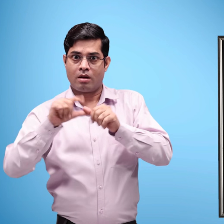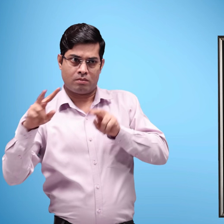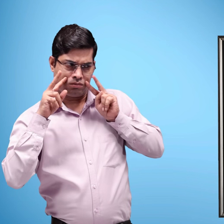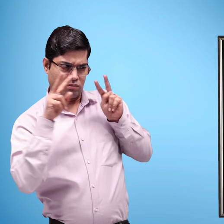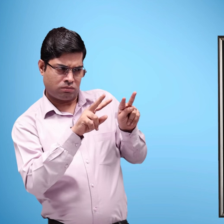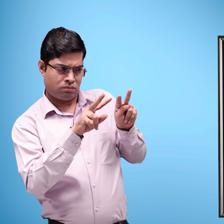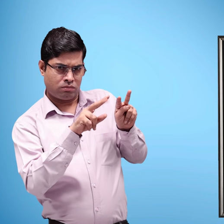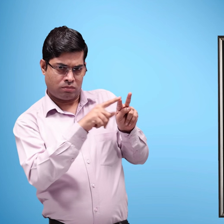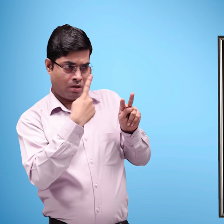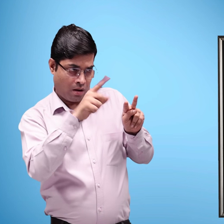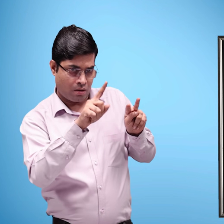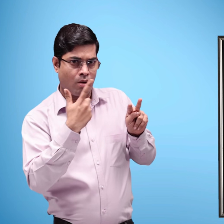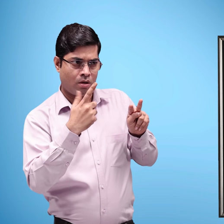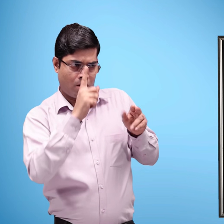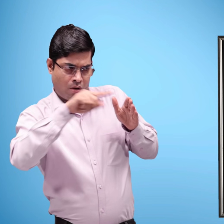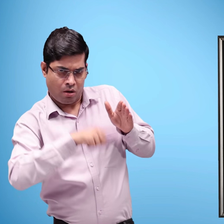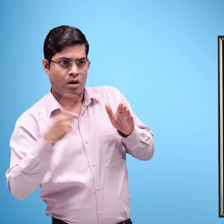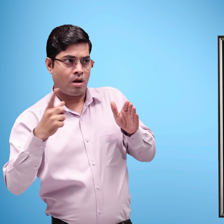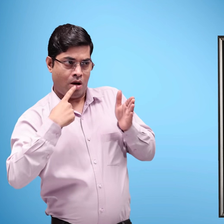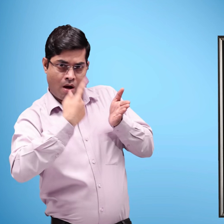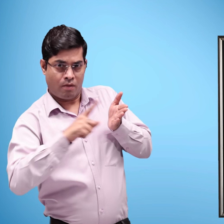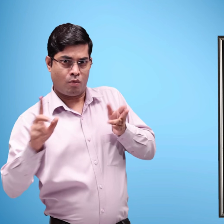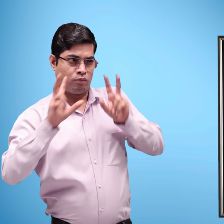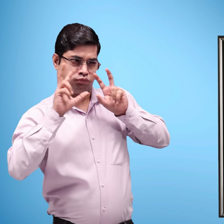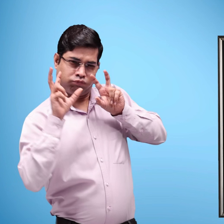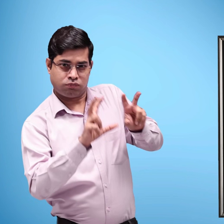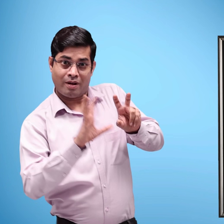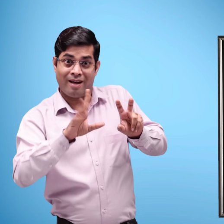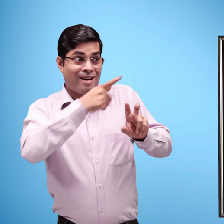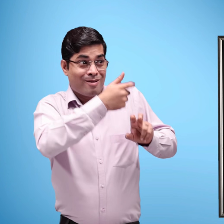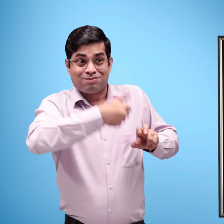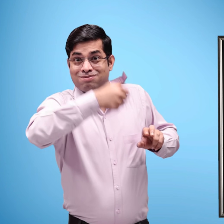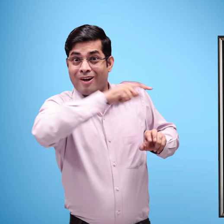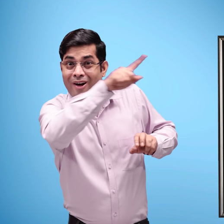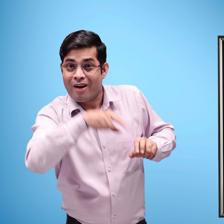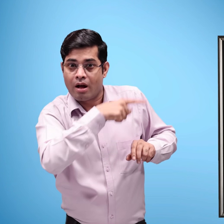Their work is authorized and supervised by the legislature.